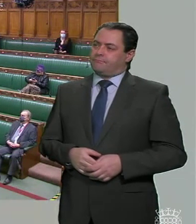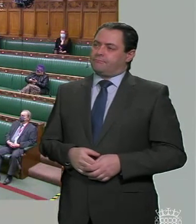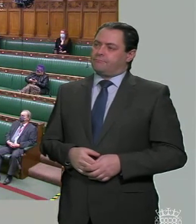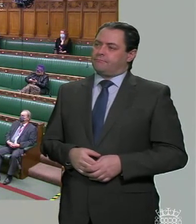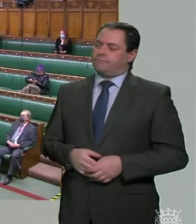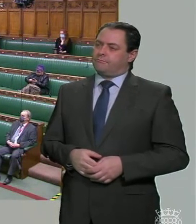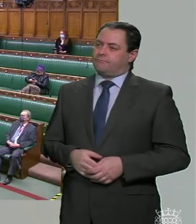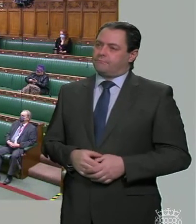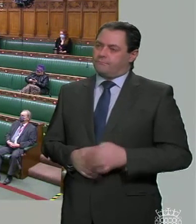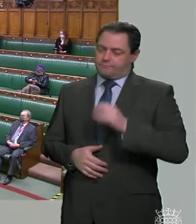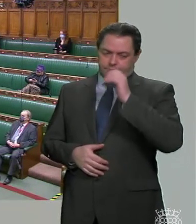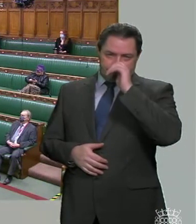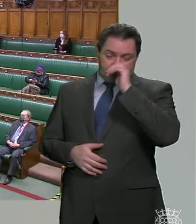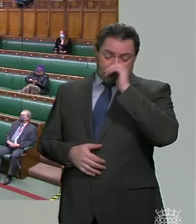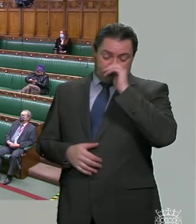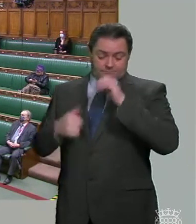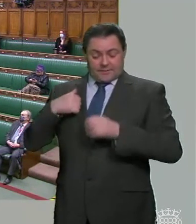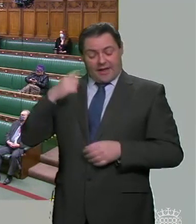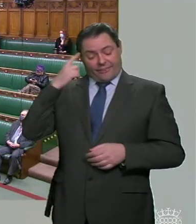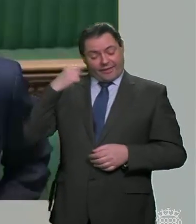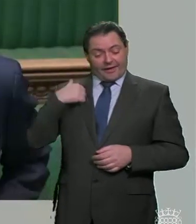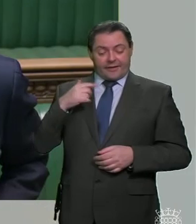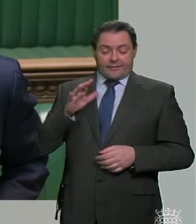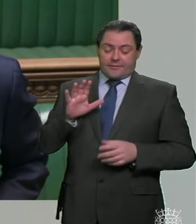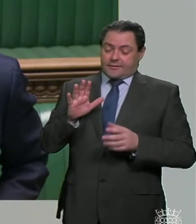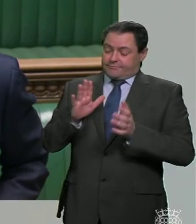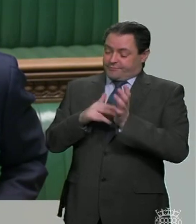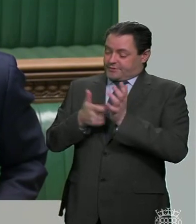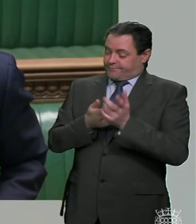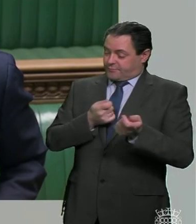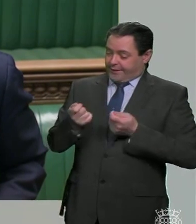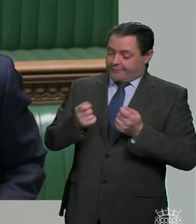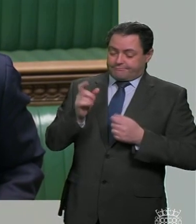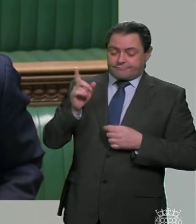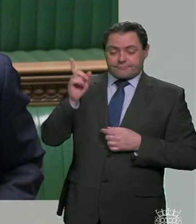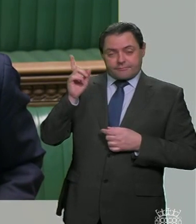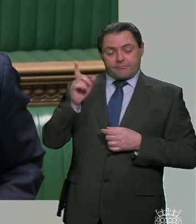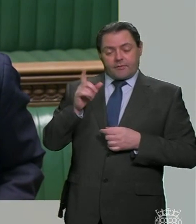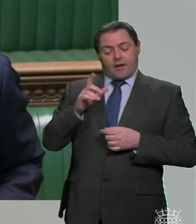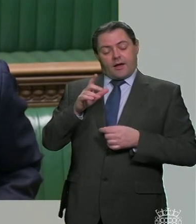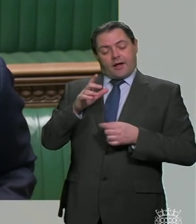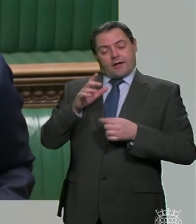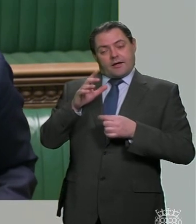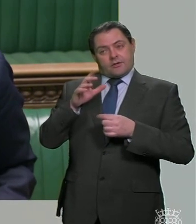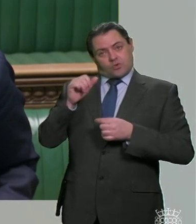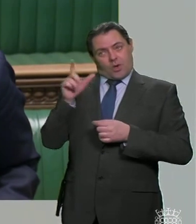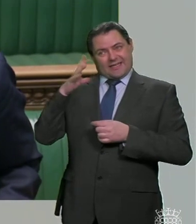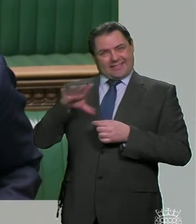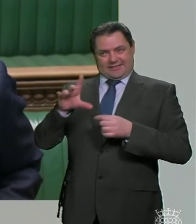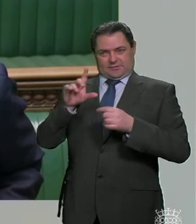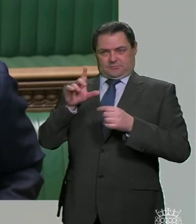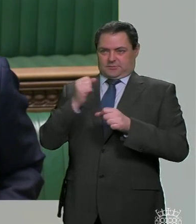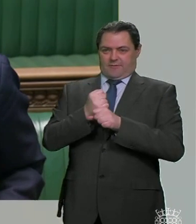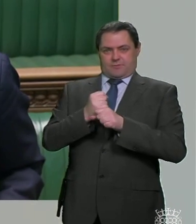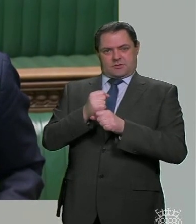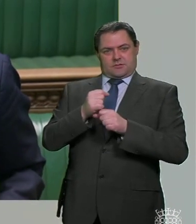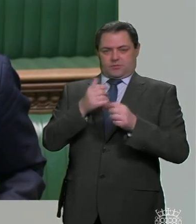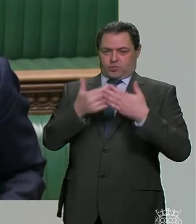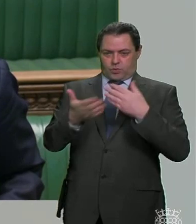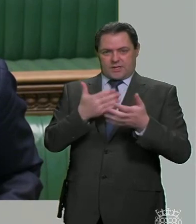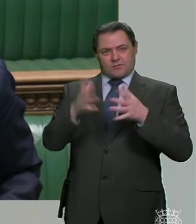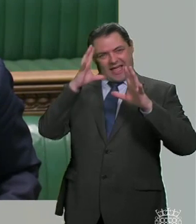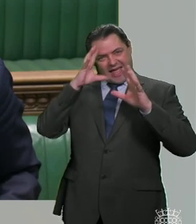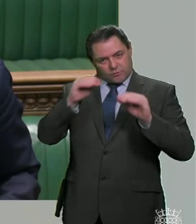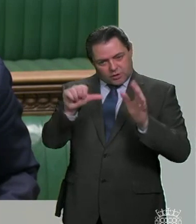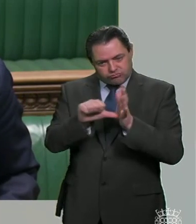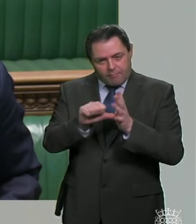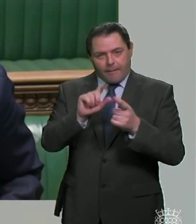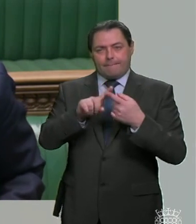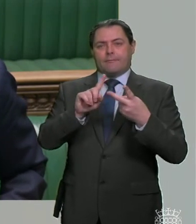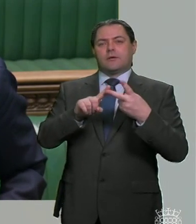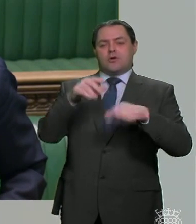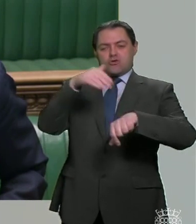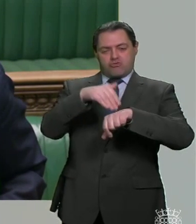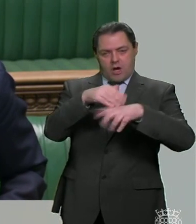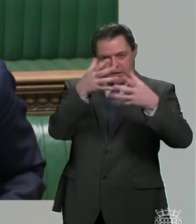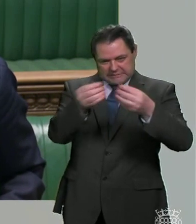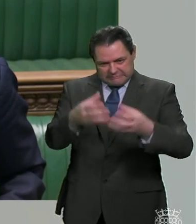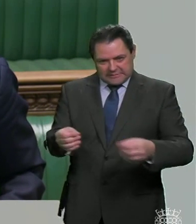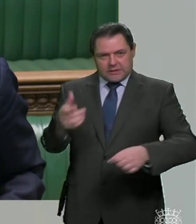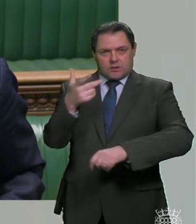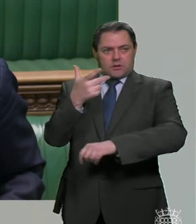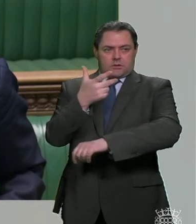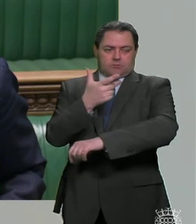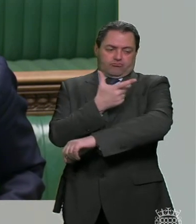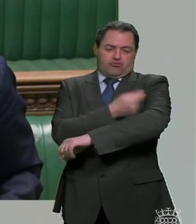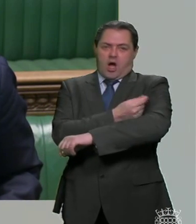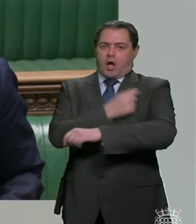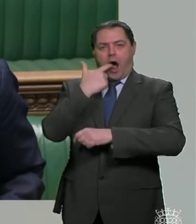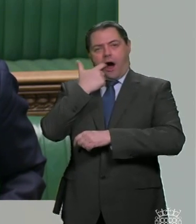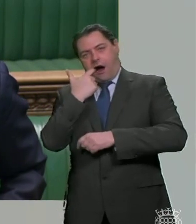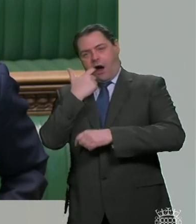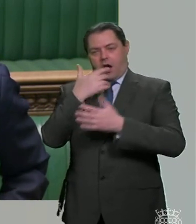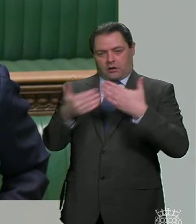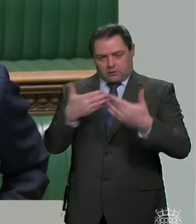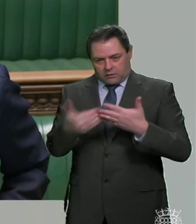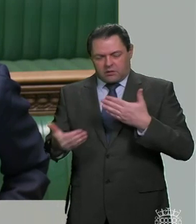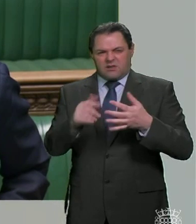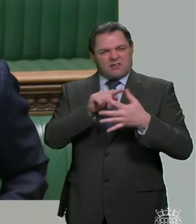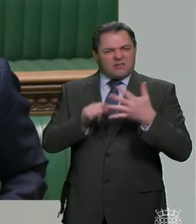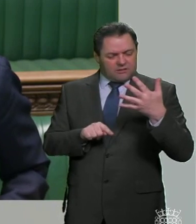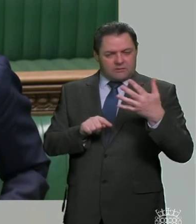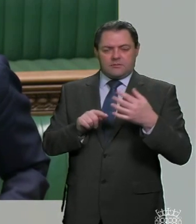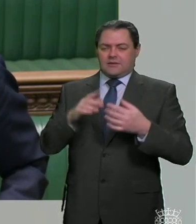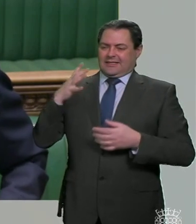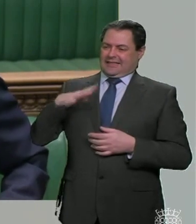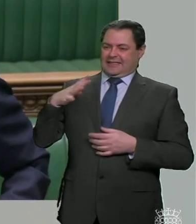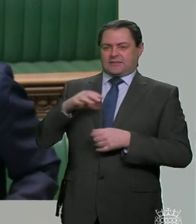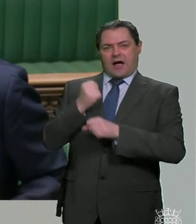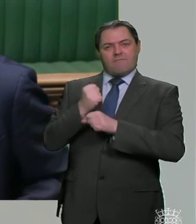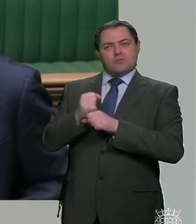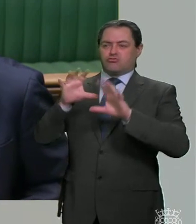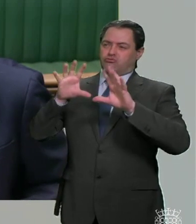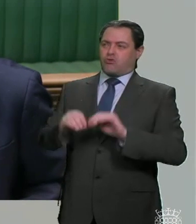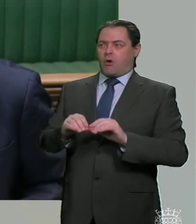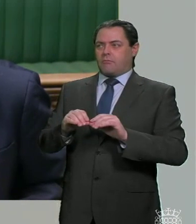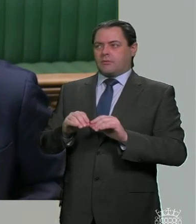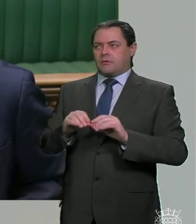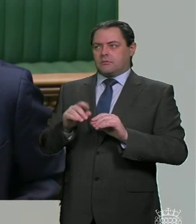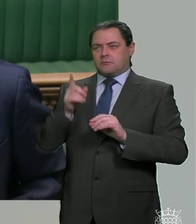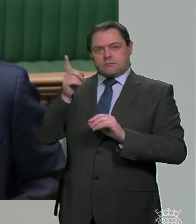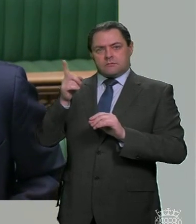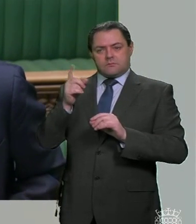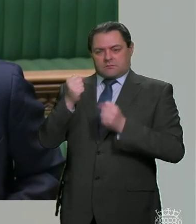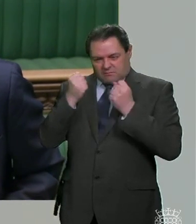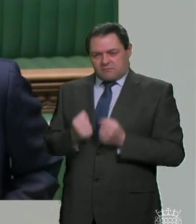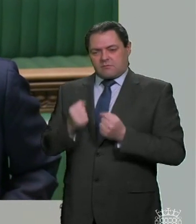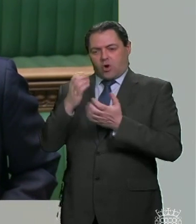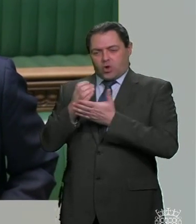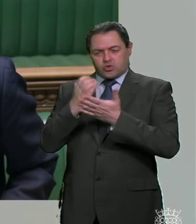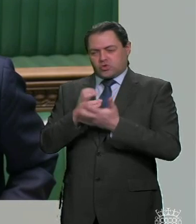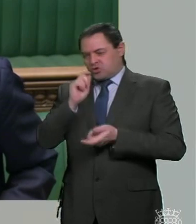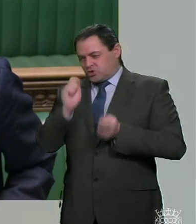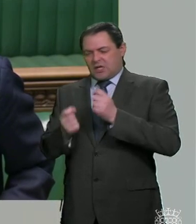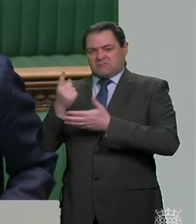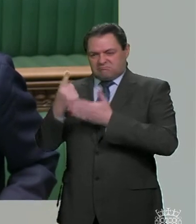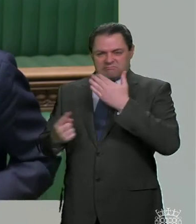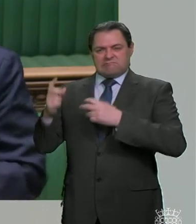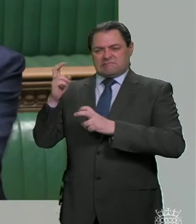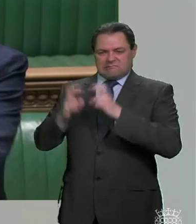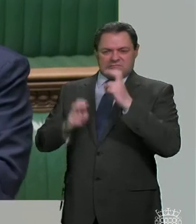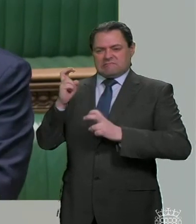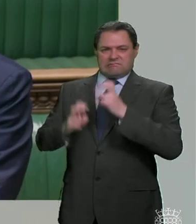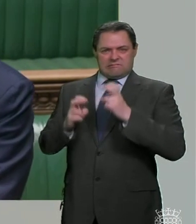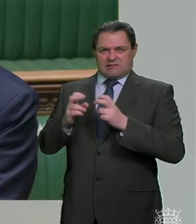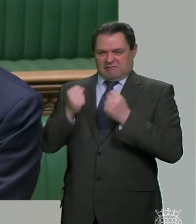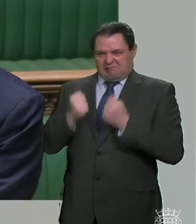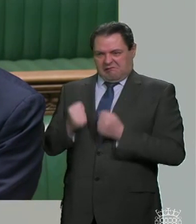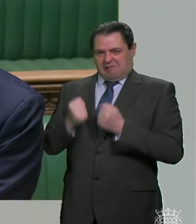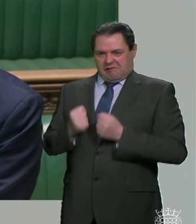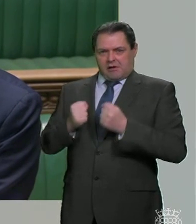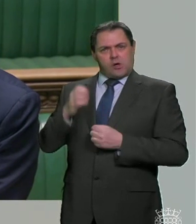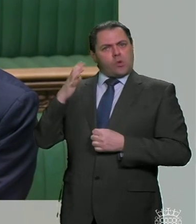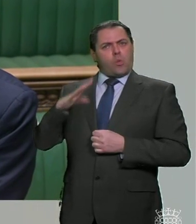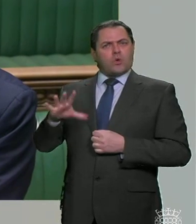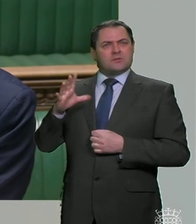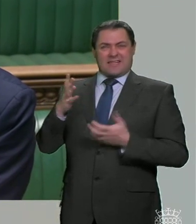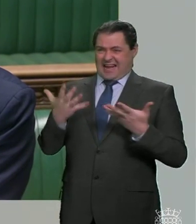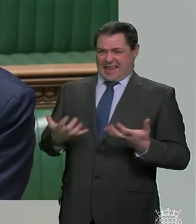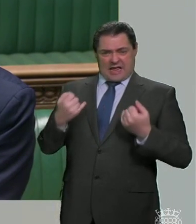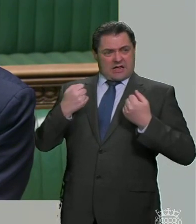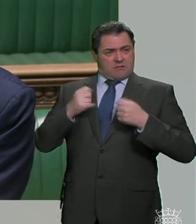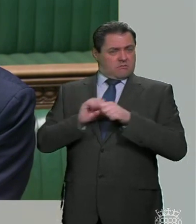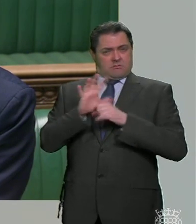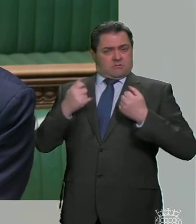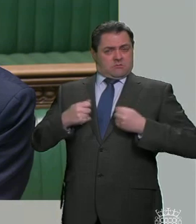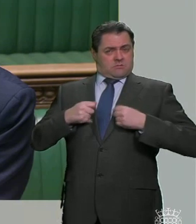I think what the people of Scotland need and deserve is a Government who tackle the problems of education in Scotland, a Government who address themselves to fighting crime and drug addiction in Scotland, and a Government who can wean themselves off their addiction to constitutional change and constitutional argument, because they seem, in the middle of a pandemic when